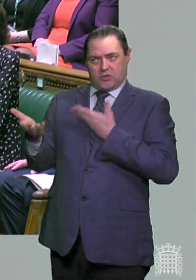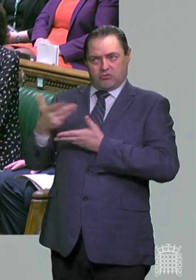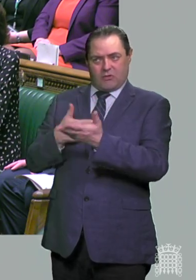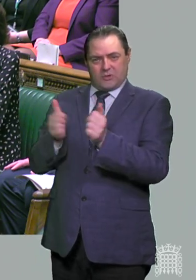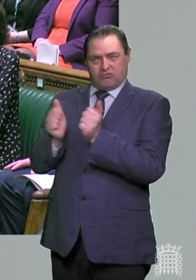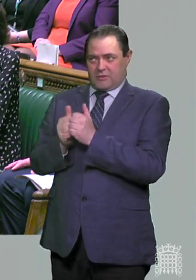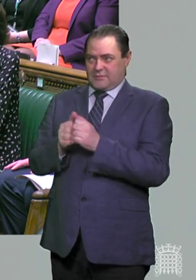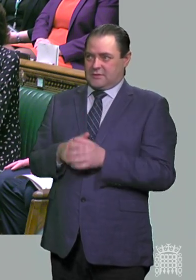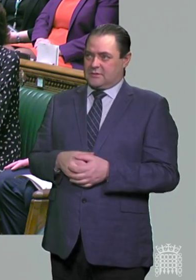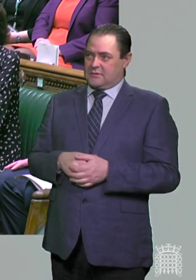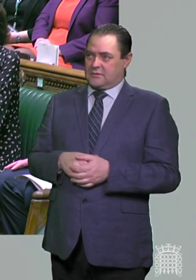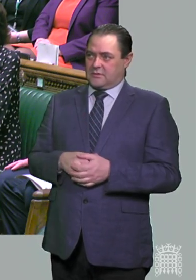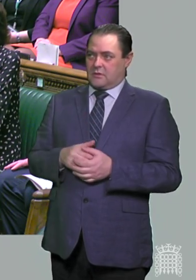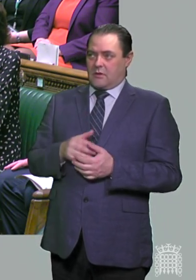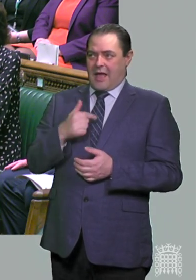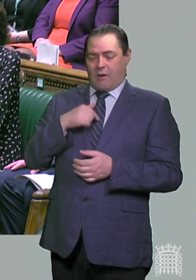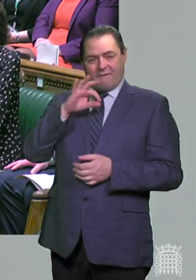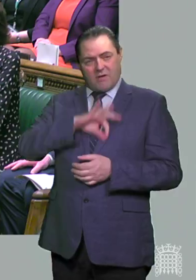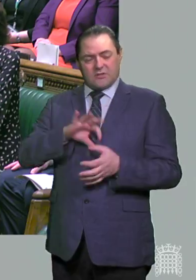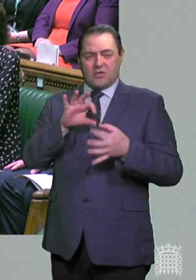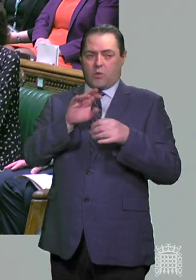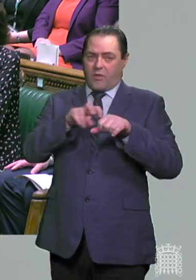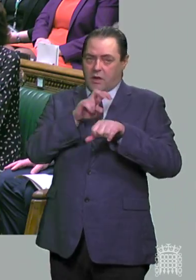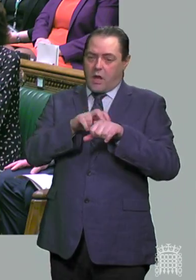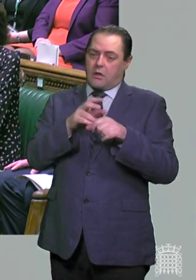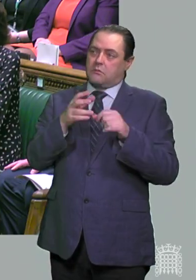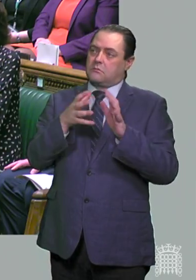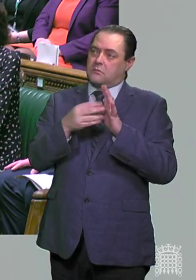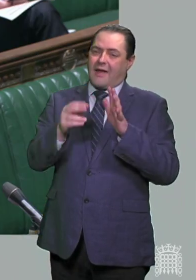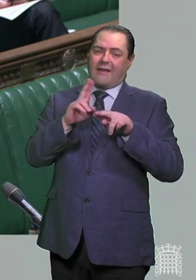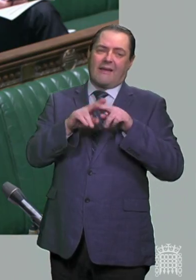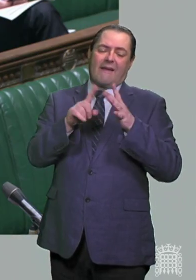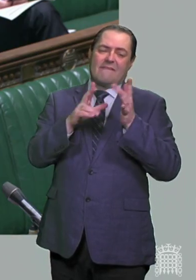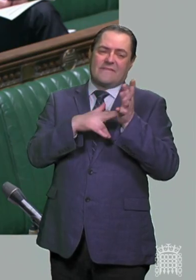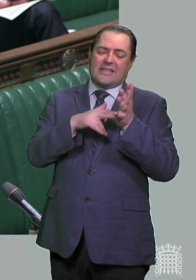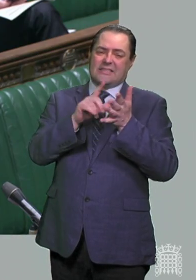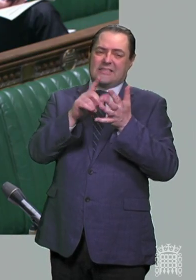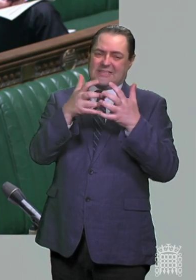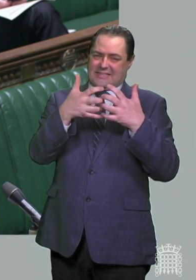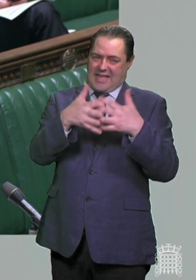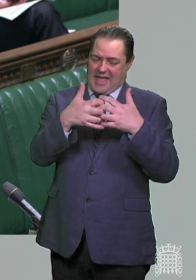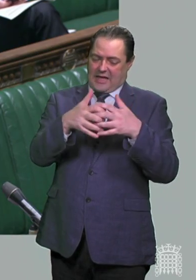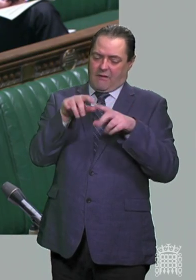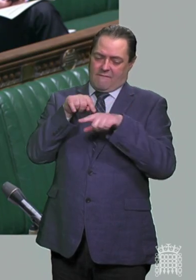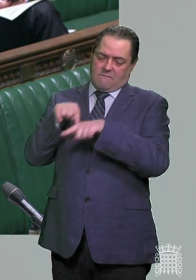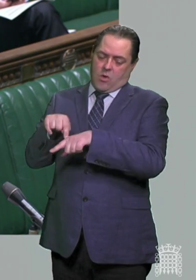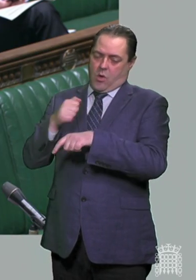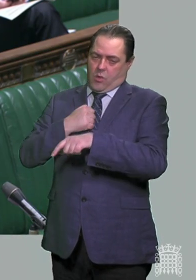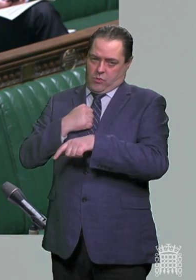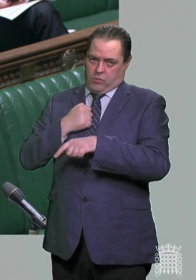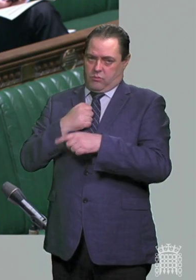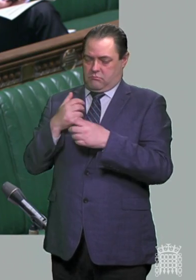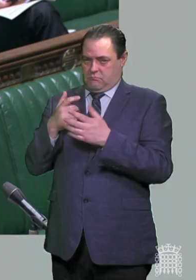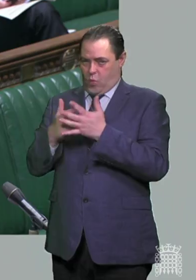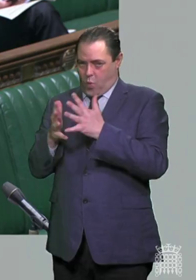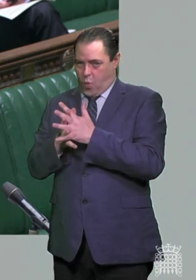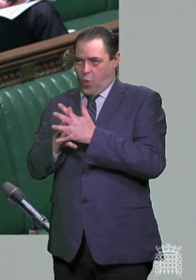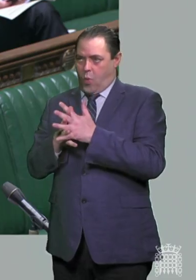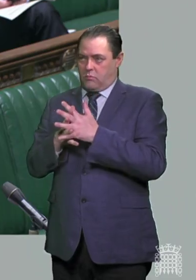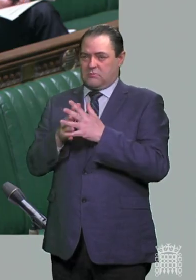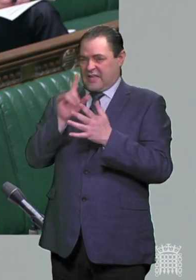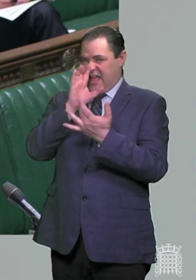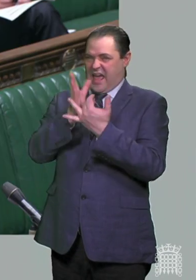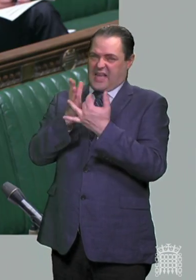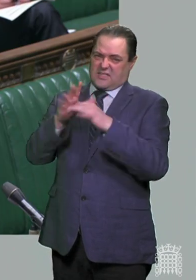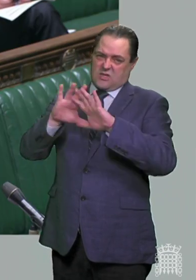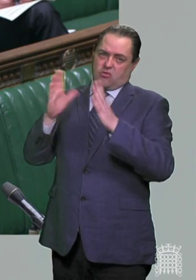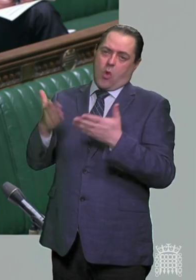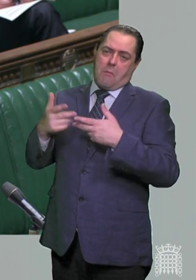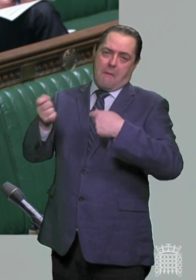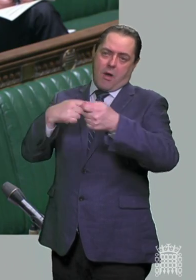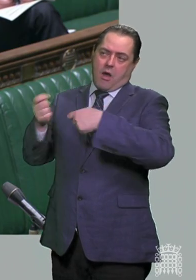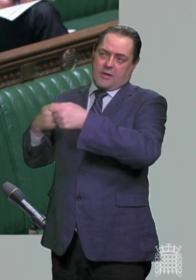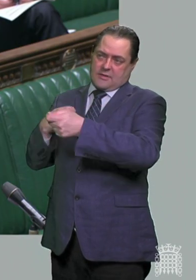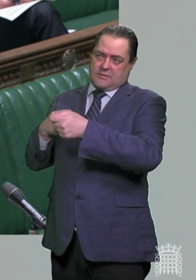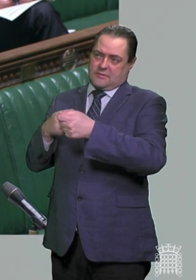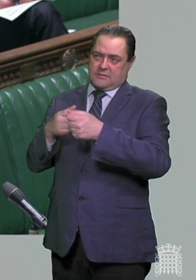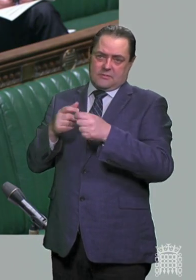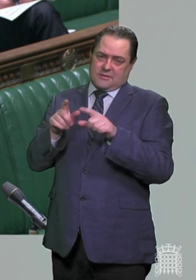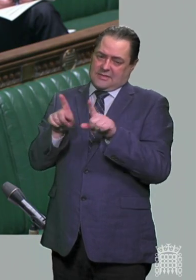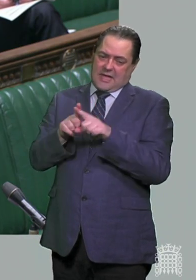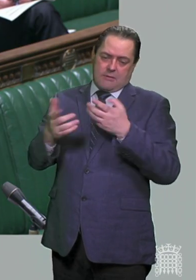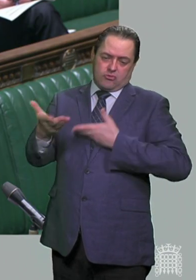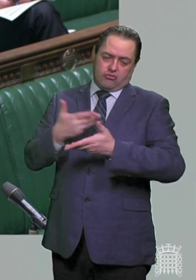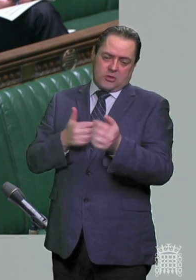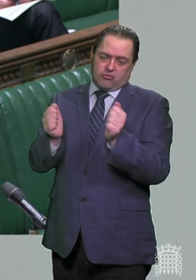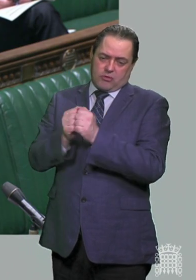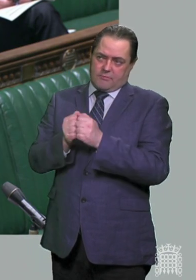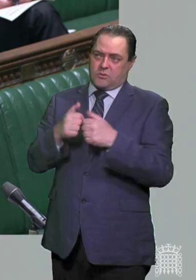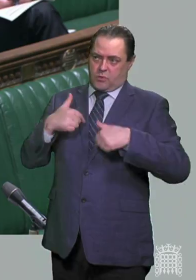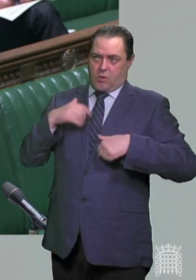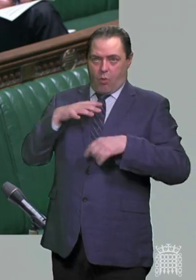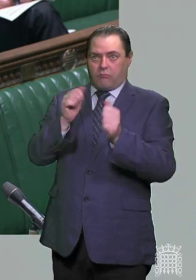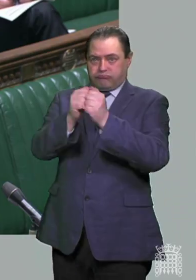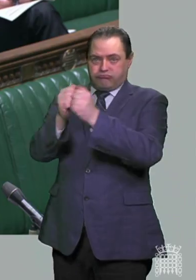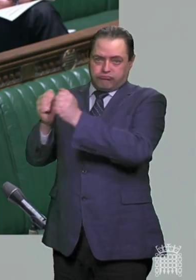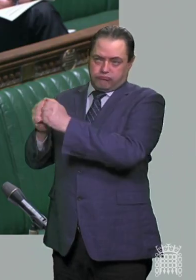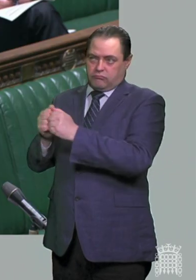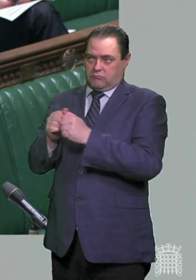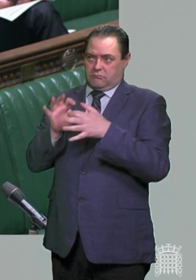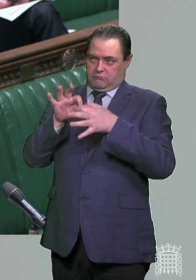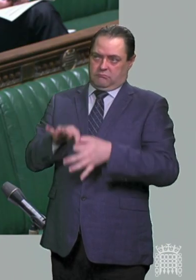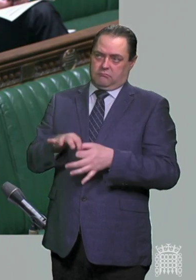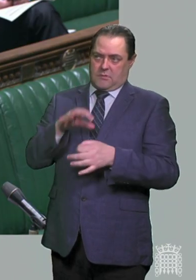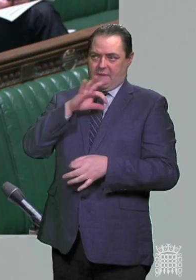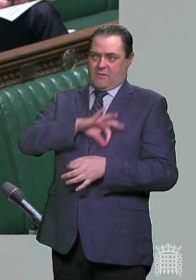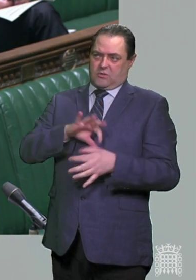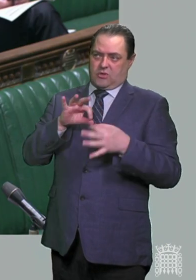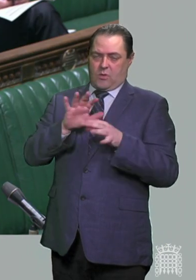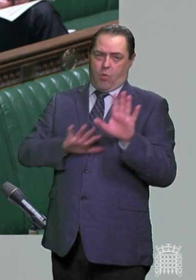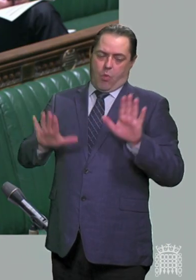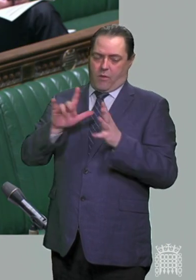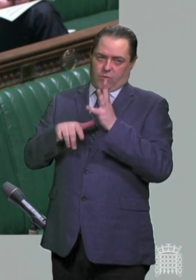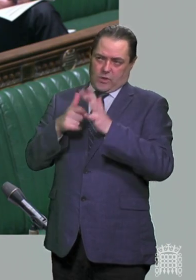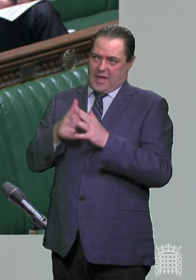So where we have comparative advantage, particularly in Northern Ireland on issues such as fintech, we will be subject to UK law and UK regulation and have access to global markets through the kind of trade agreements and services that it is in all of our interests to strike, in order to serve the comparative advantage of the whole UK.